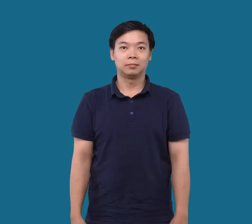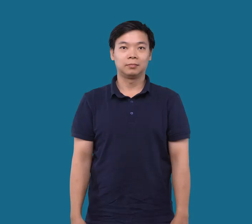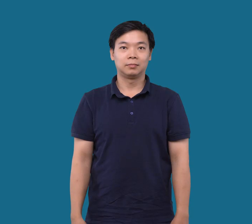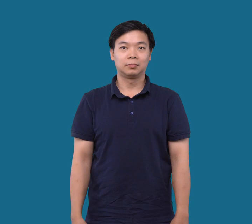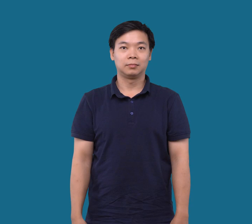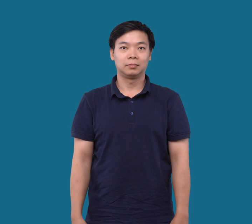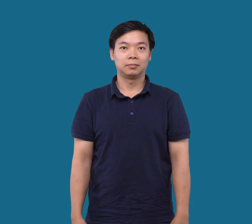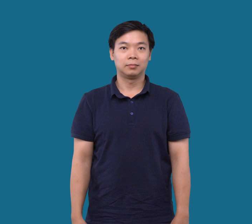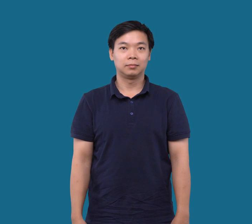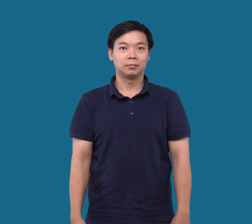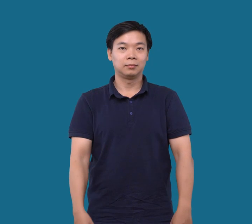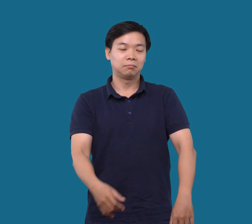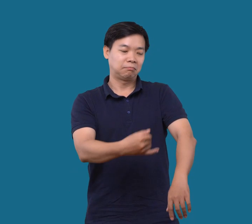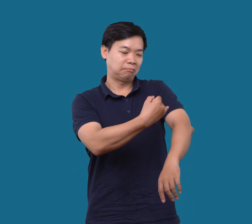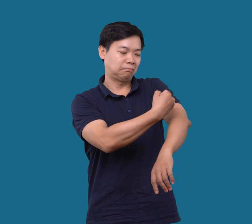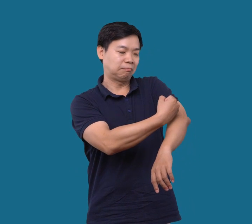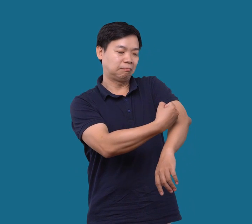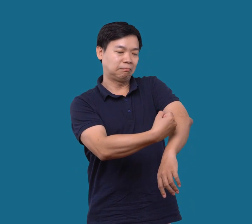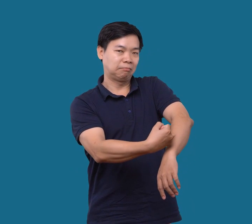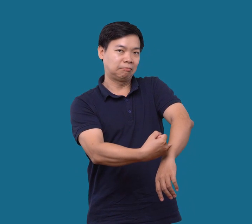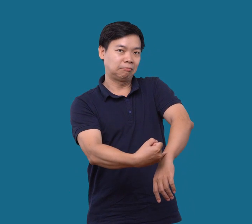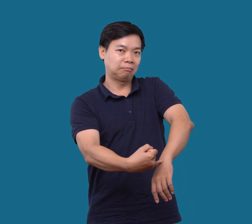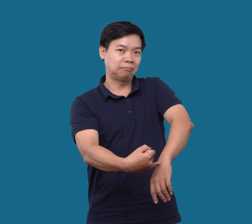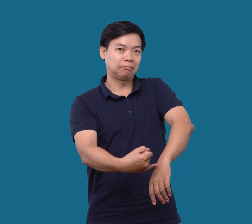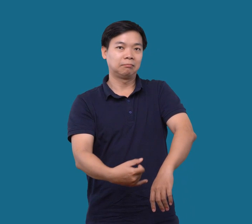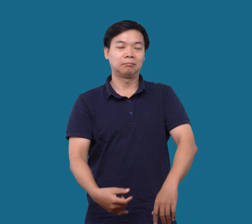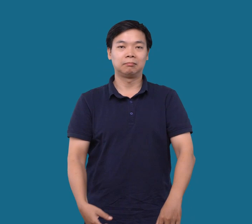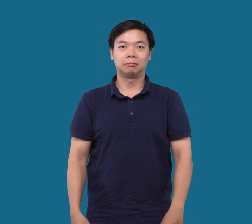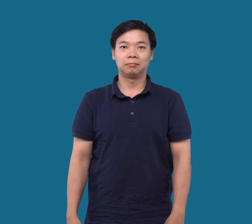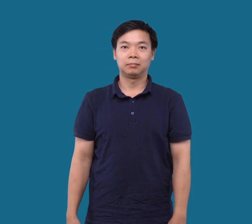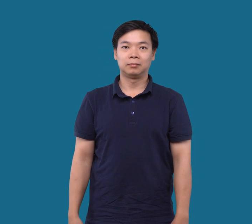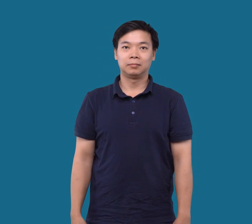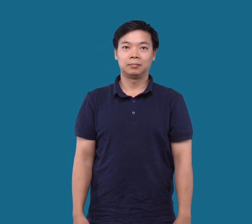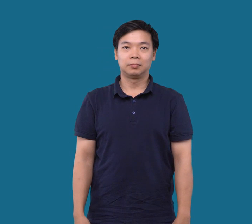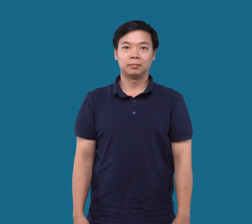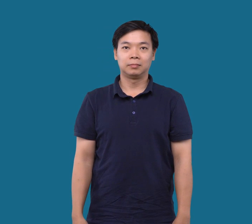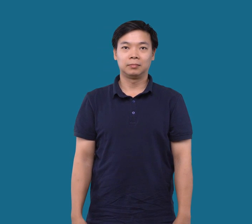mạch máu